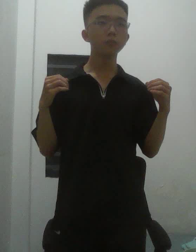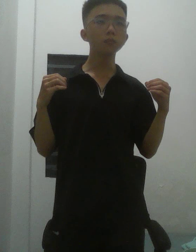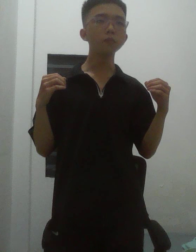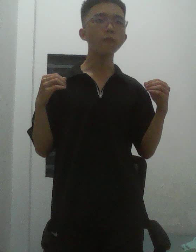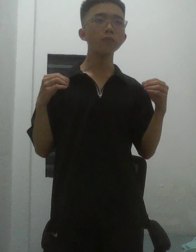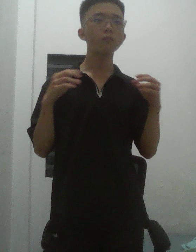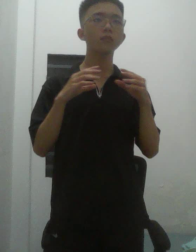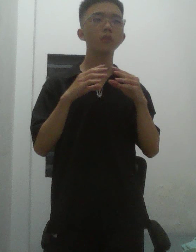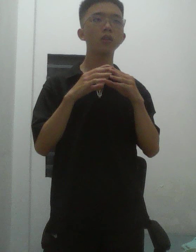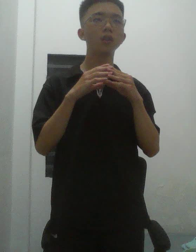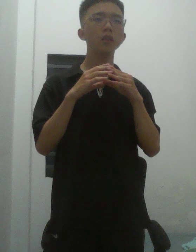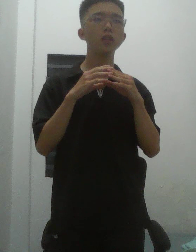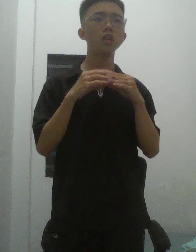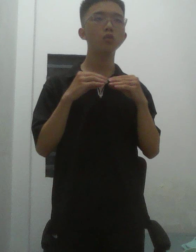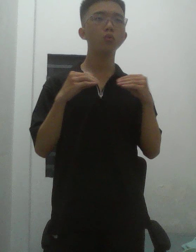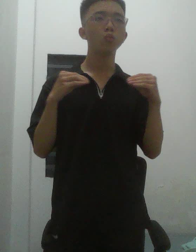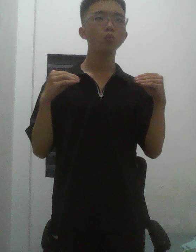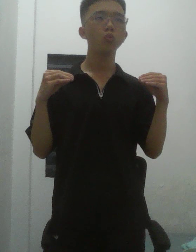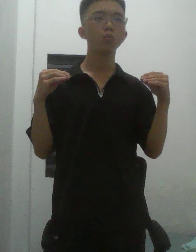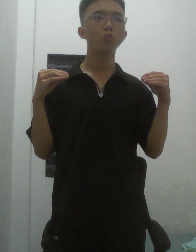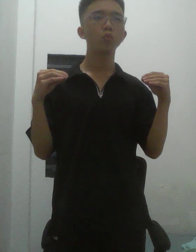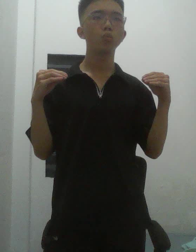nhieu